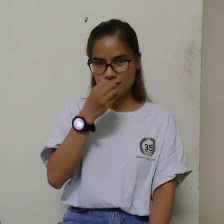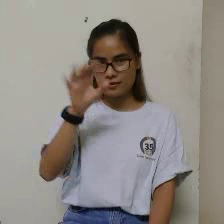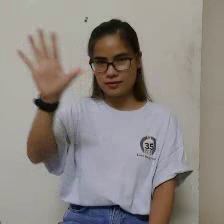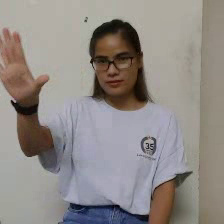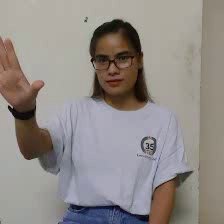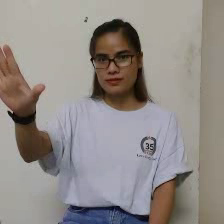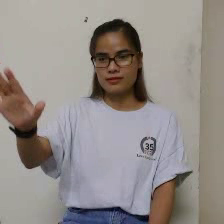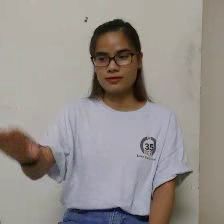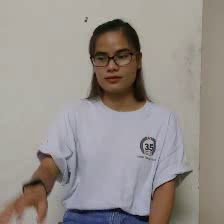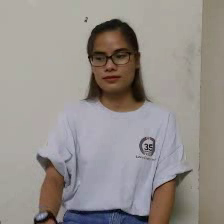Khai báo